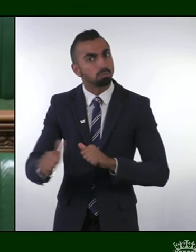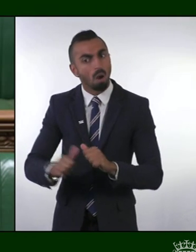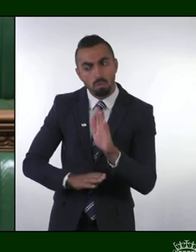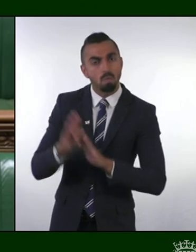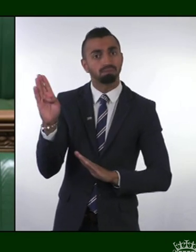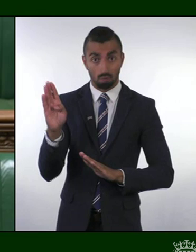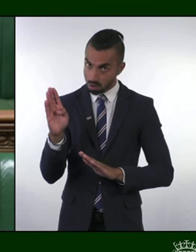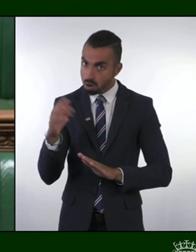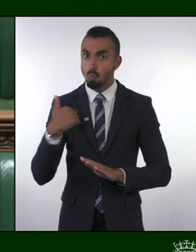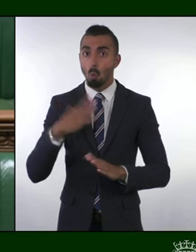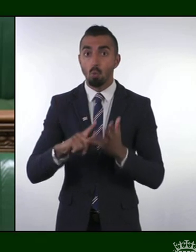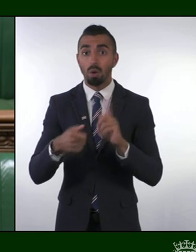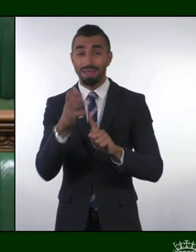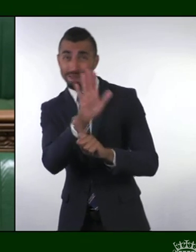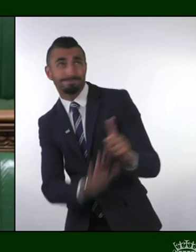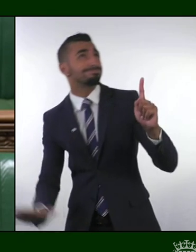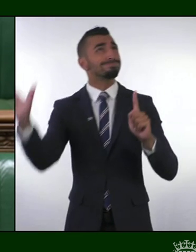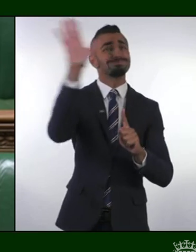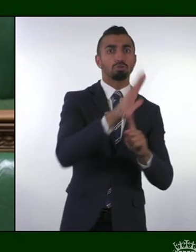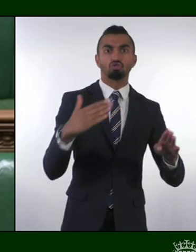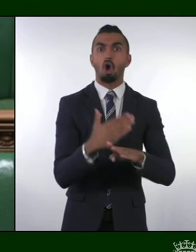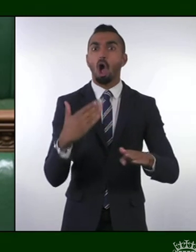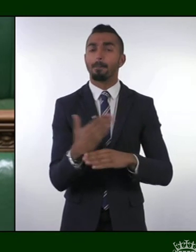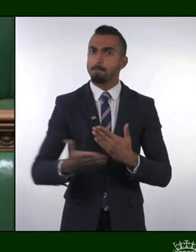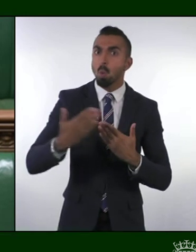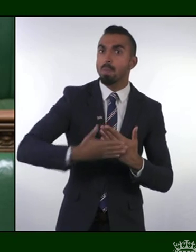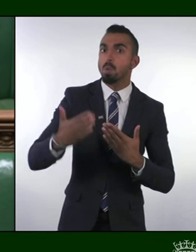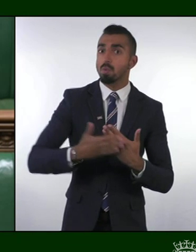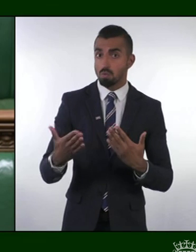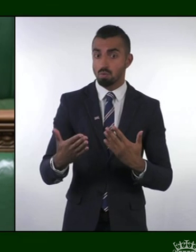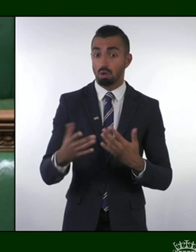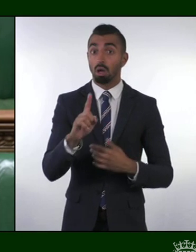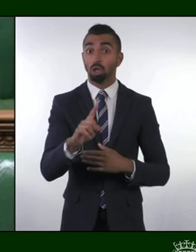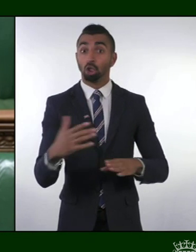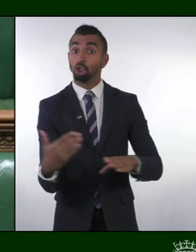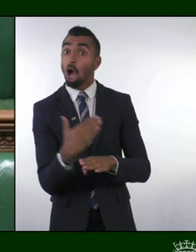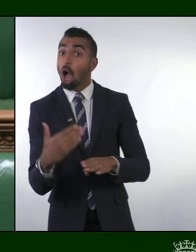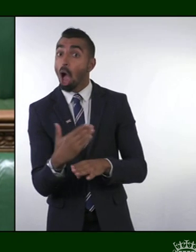As well as investing in infrastructure, we want to create green jobs.